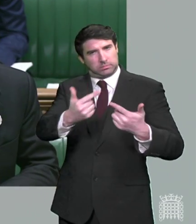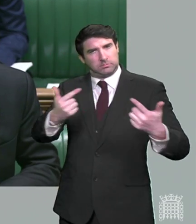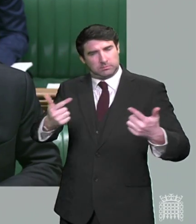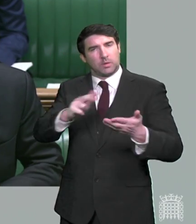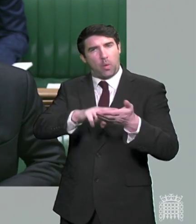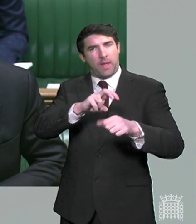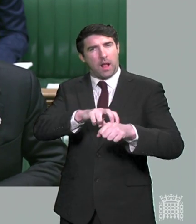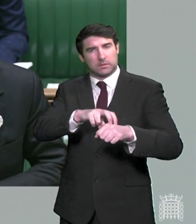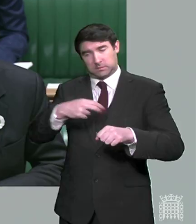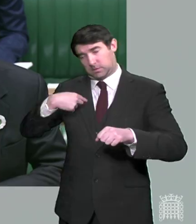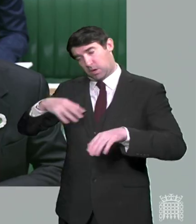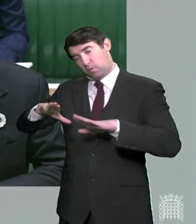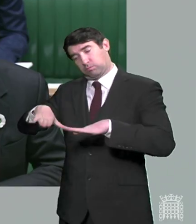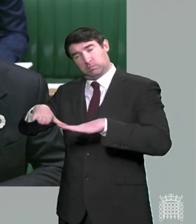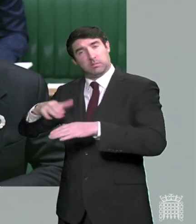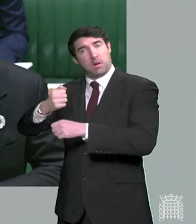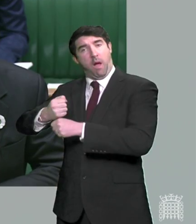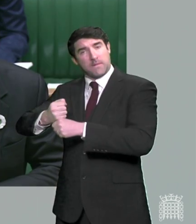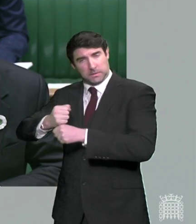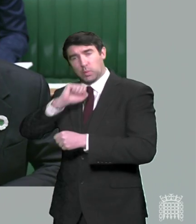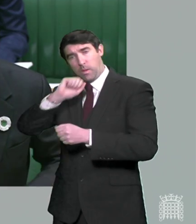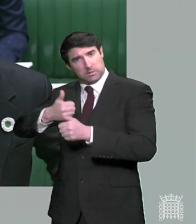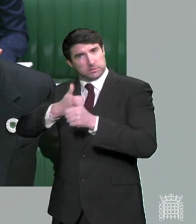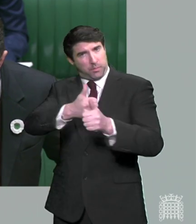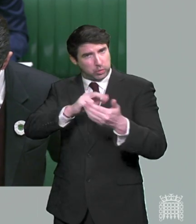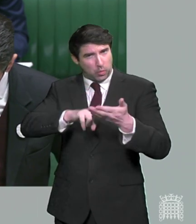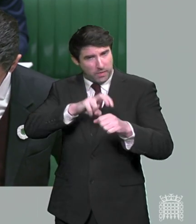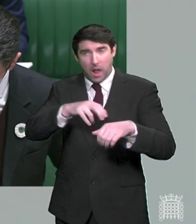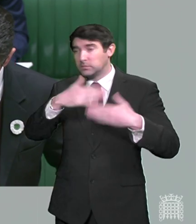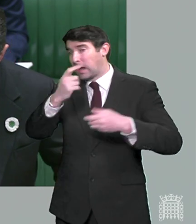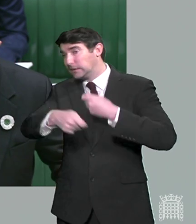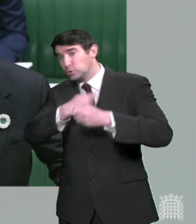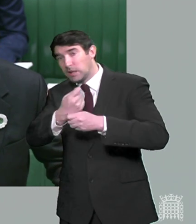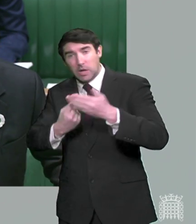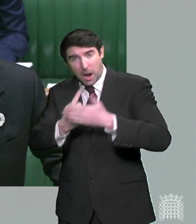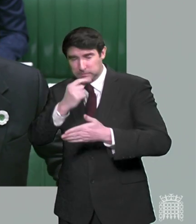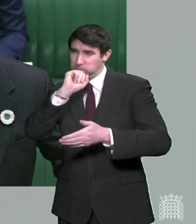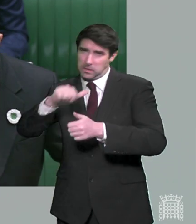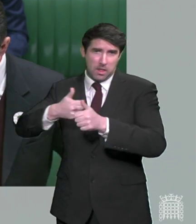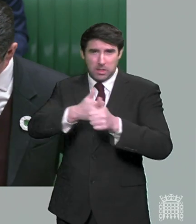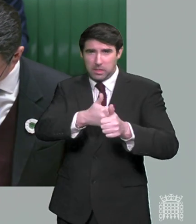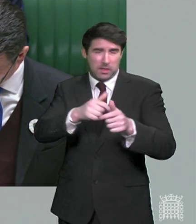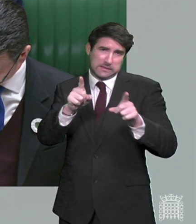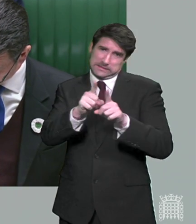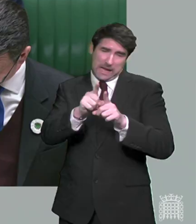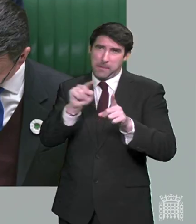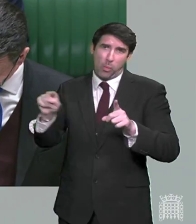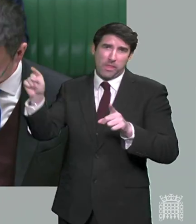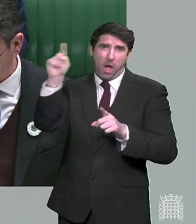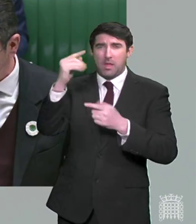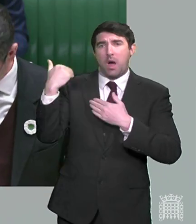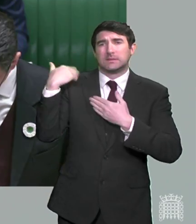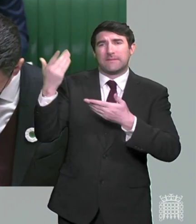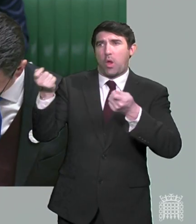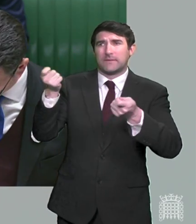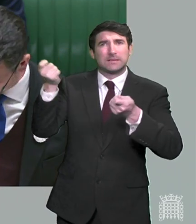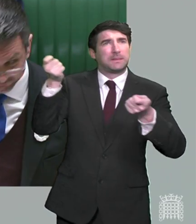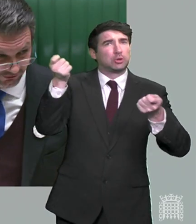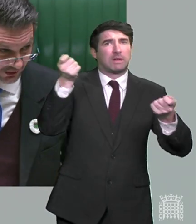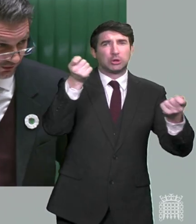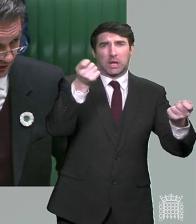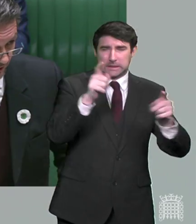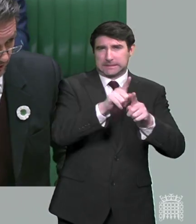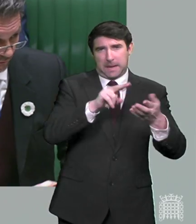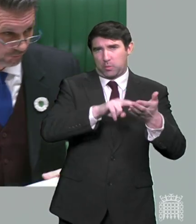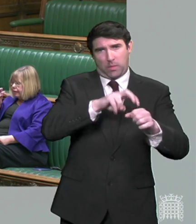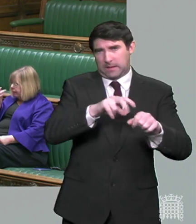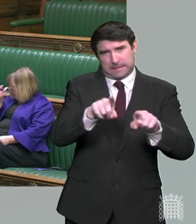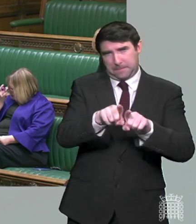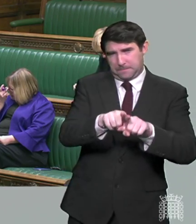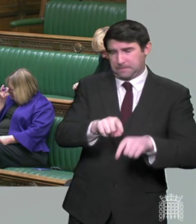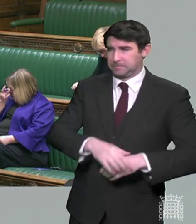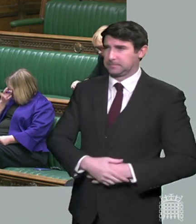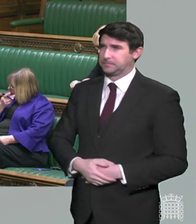Of course, UK Government Departments will assess impacts, where required, of any changes that they make on Northern Ireland, as with other devolved Administrations, when in the process of reviewing retained EU law.